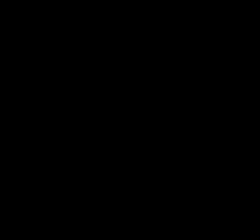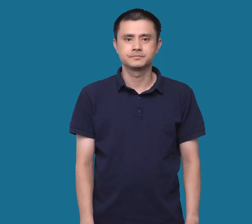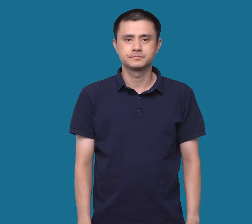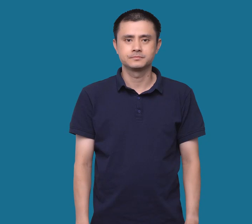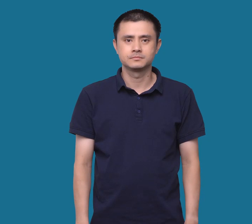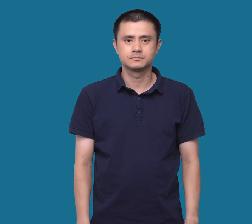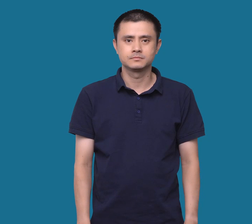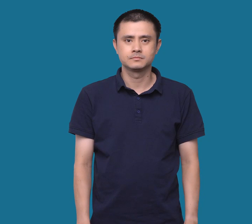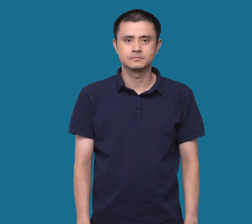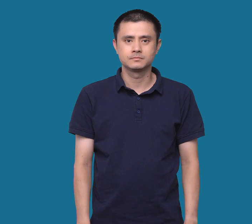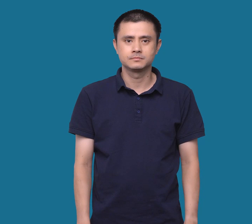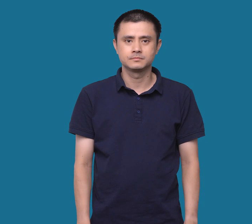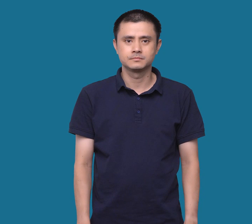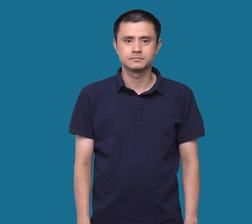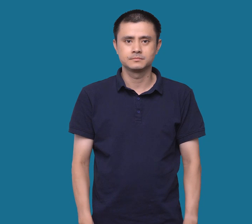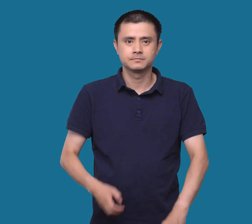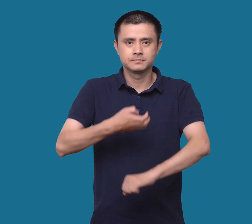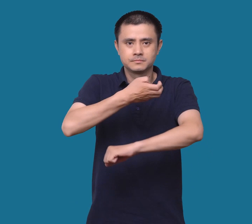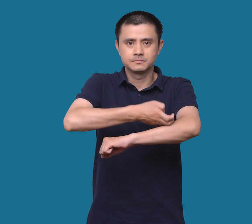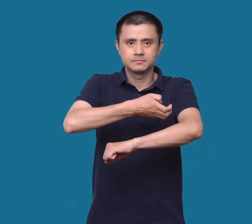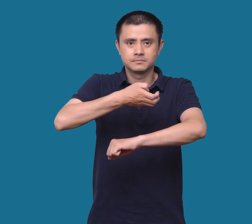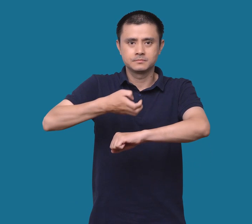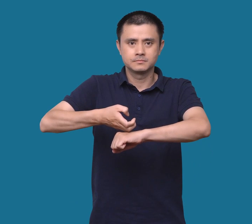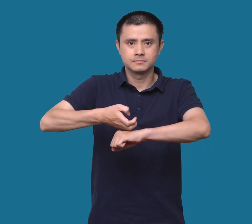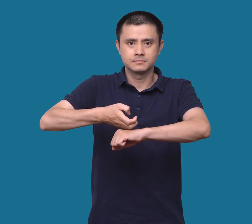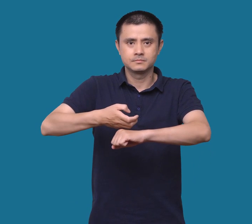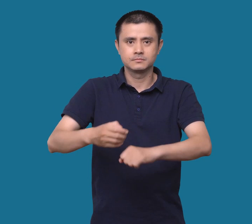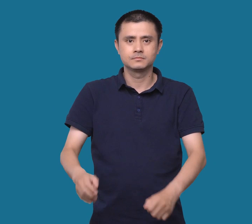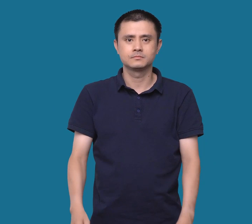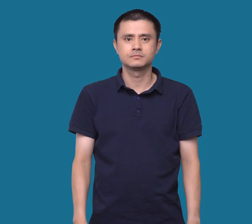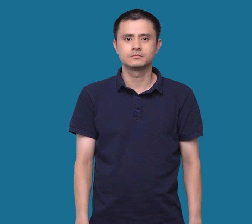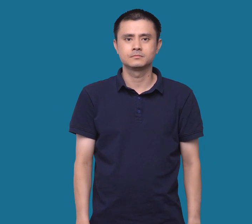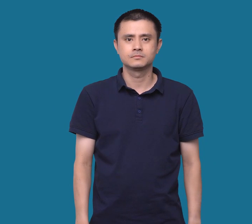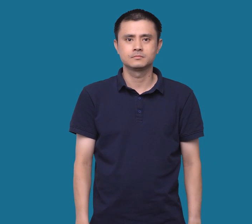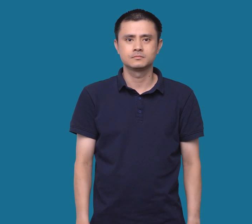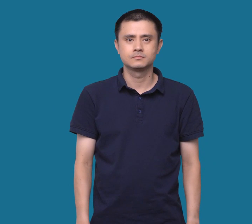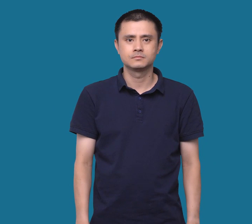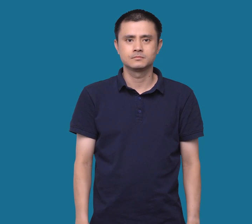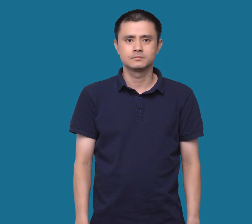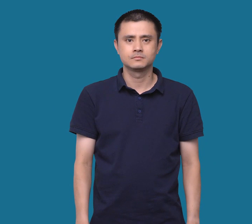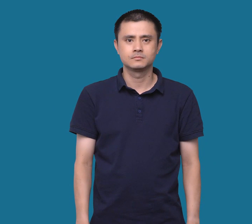bê tông